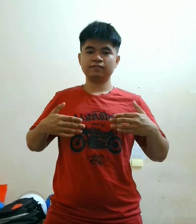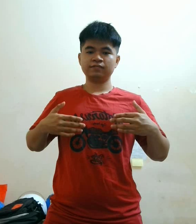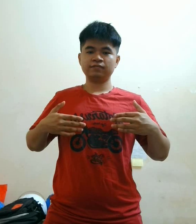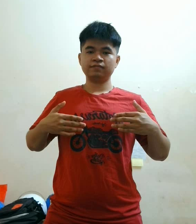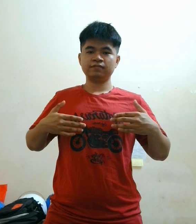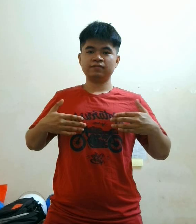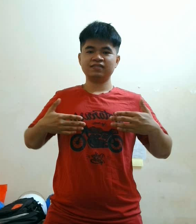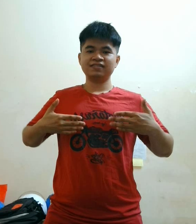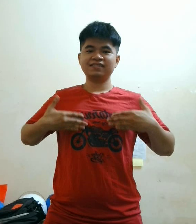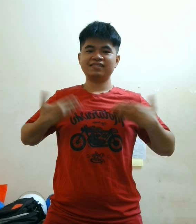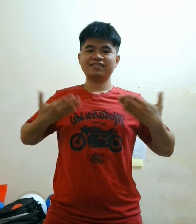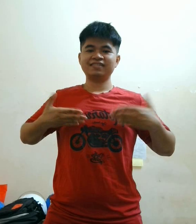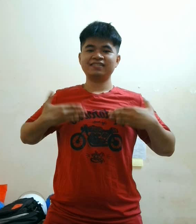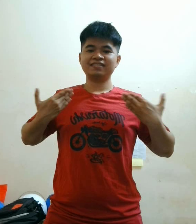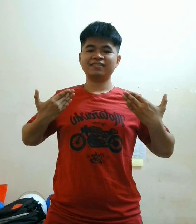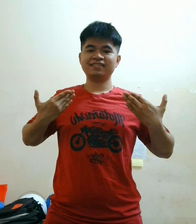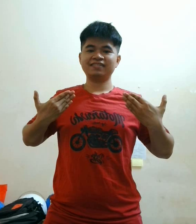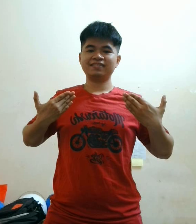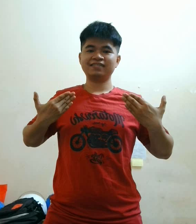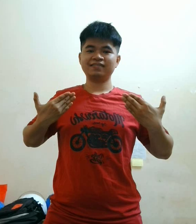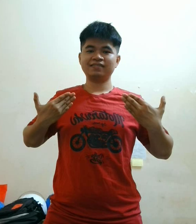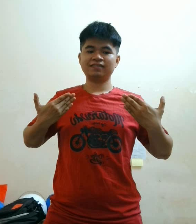vui ve